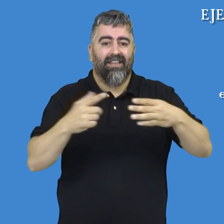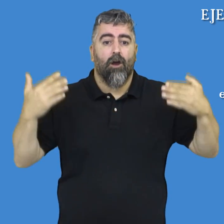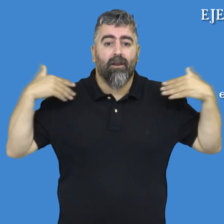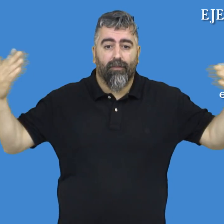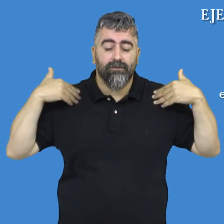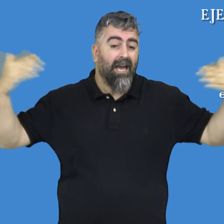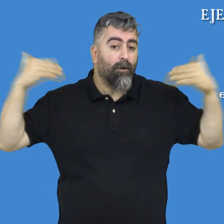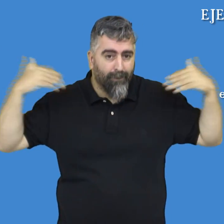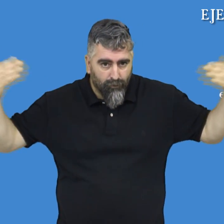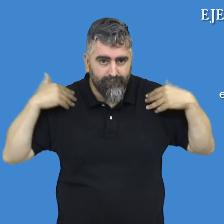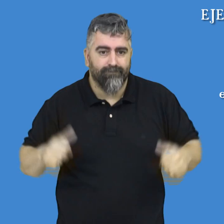ejercicio